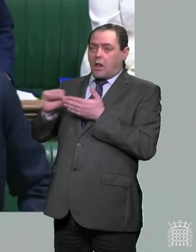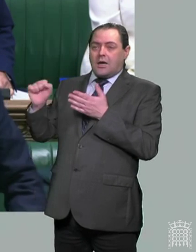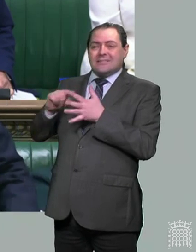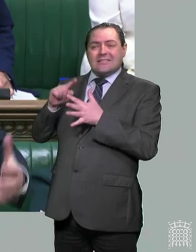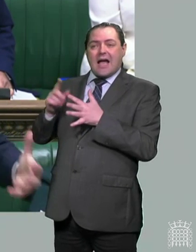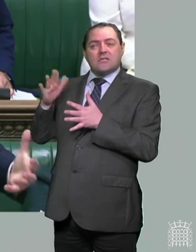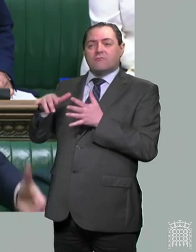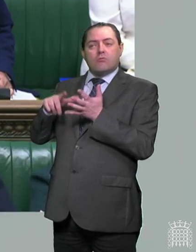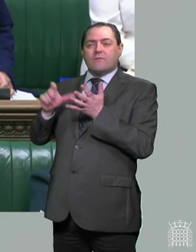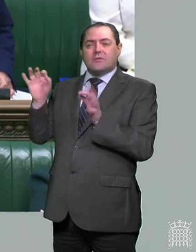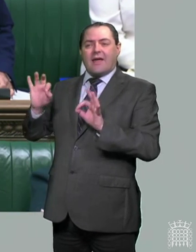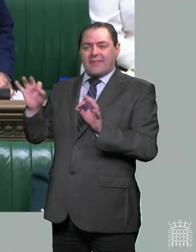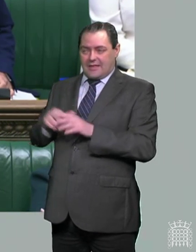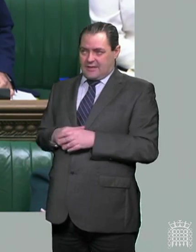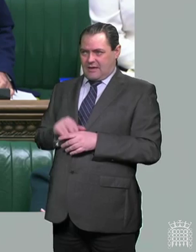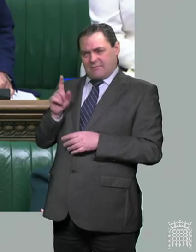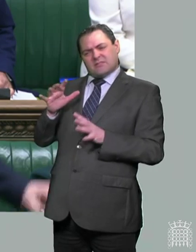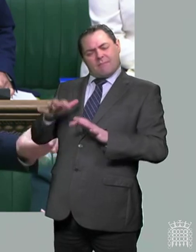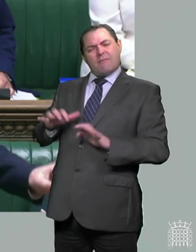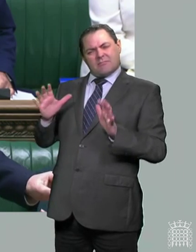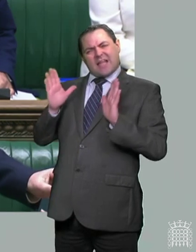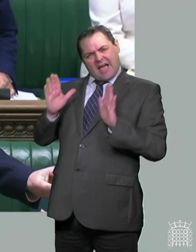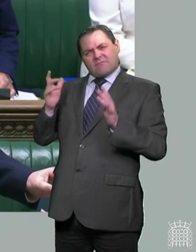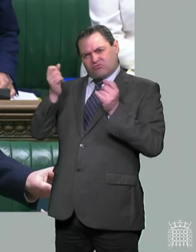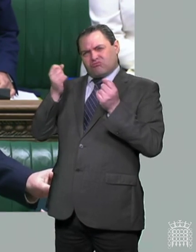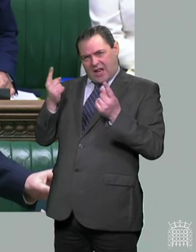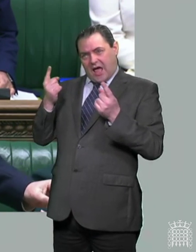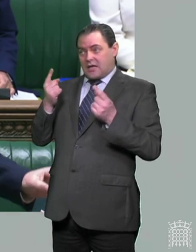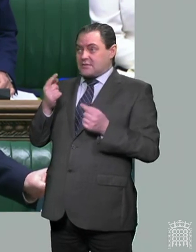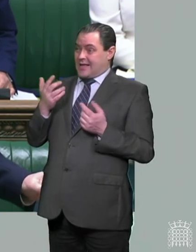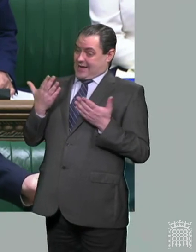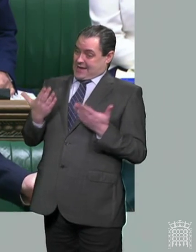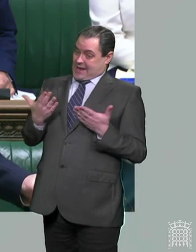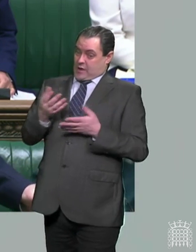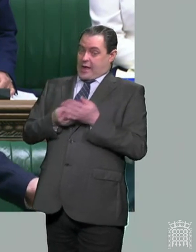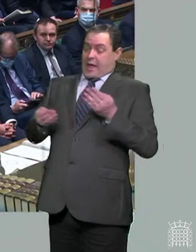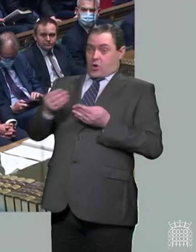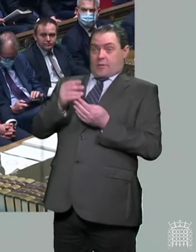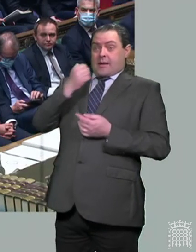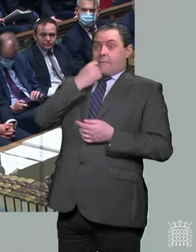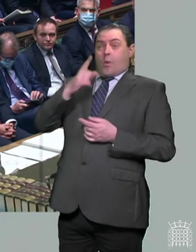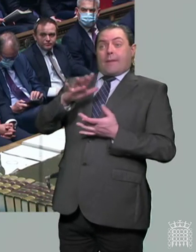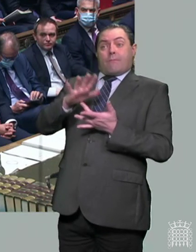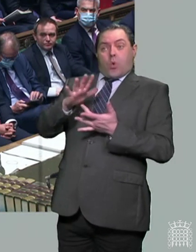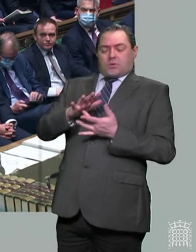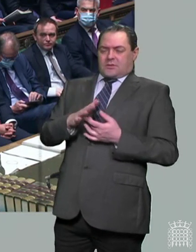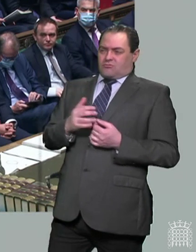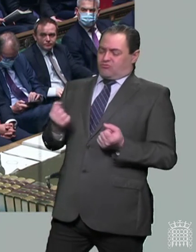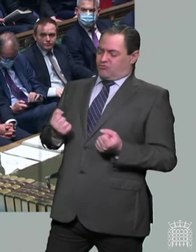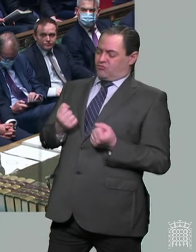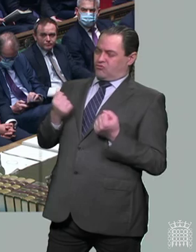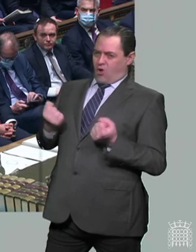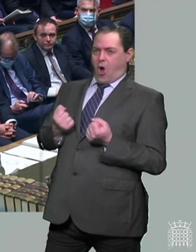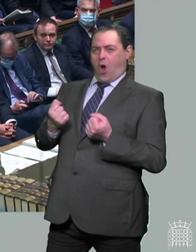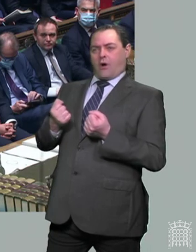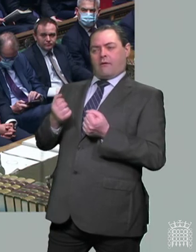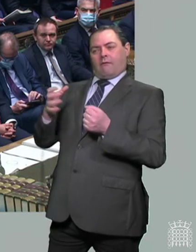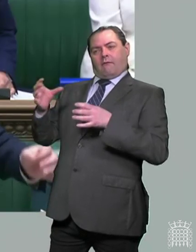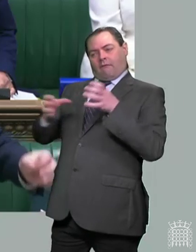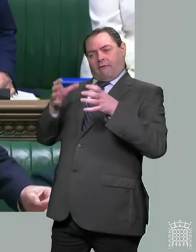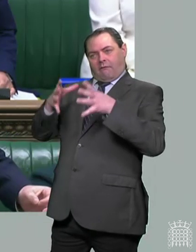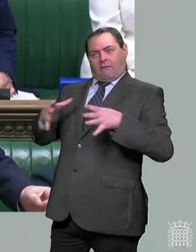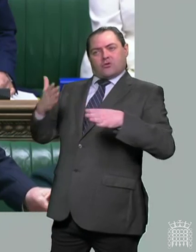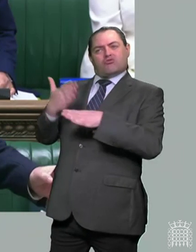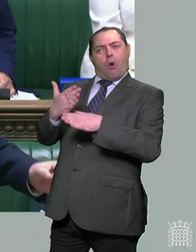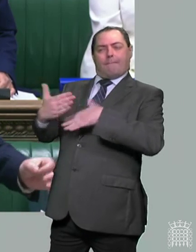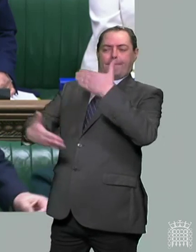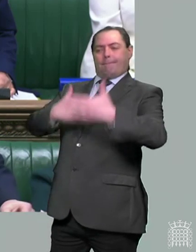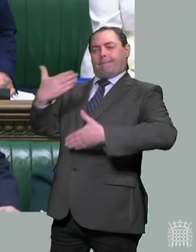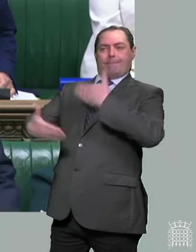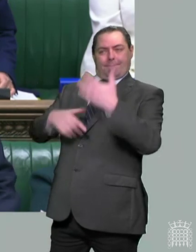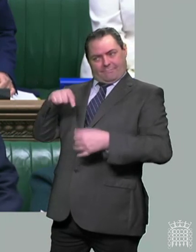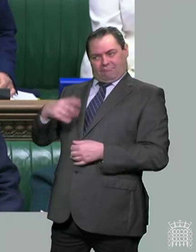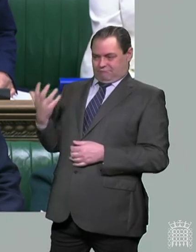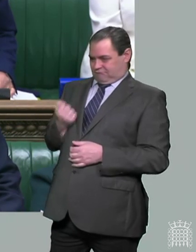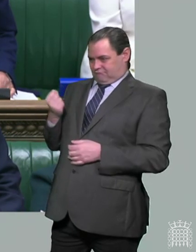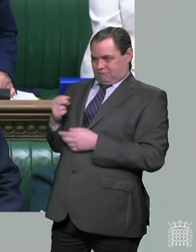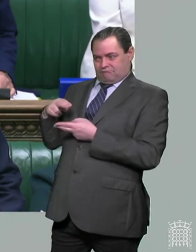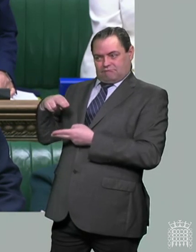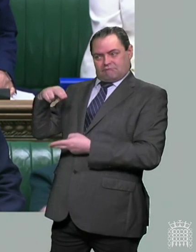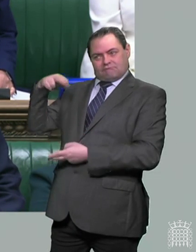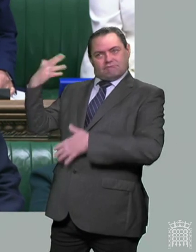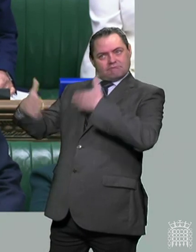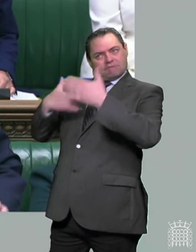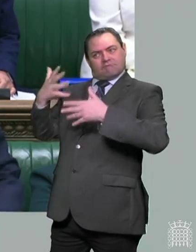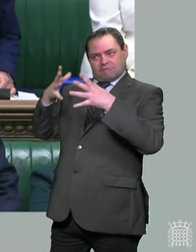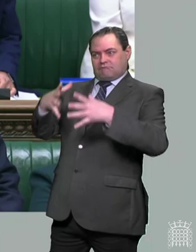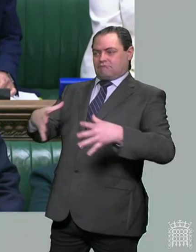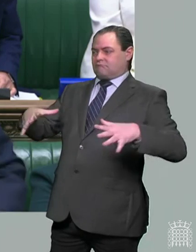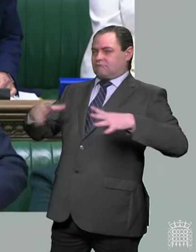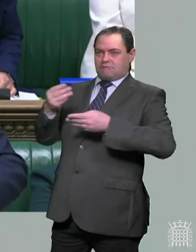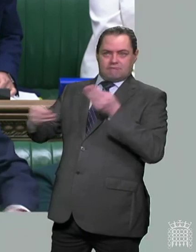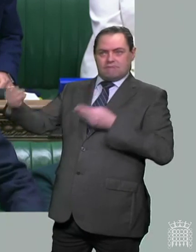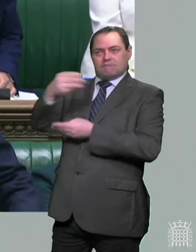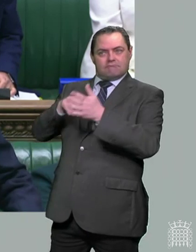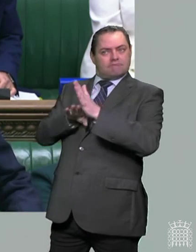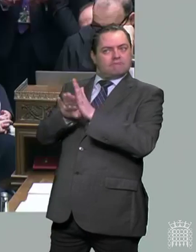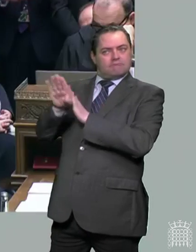The most important thing about the UK economy right now is that we have a strong, jobs-led recovery, and that is what is going to drive up wages, drive up productivity and drive up growth.